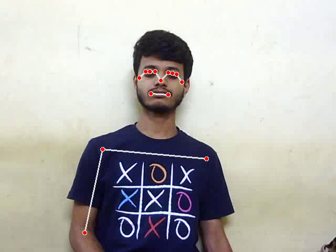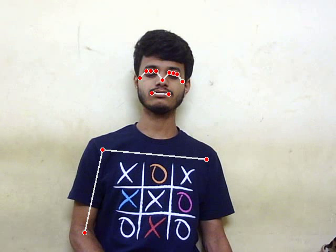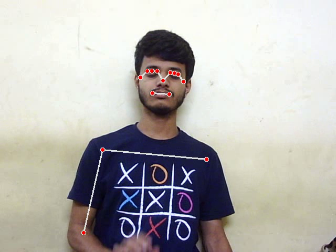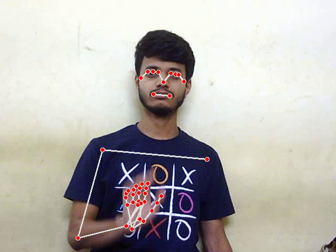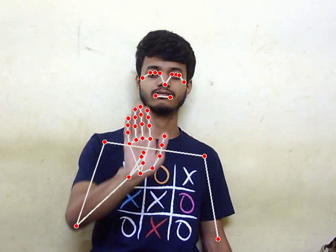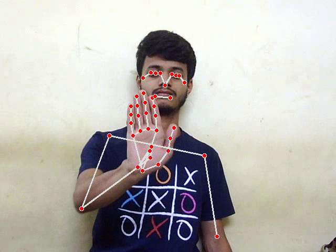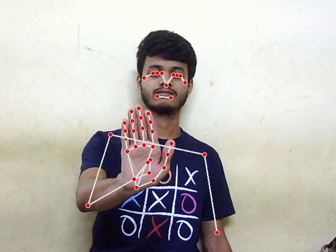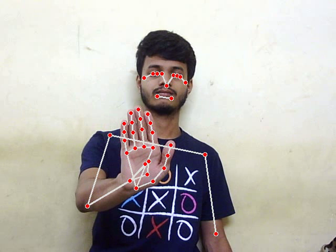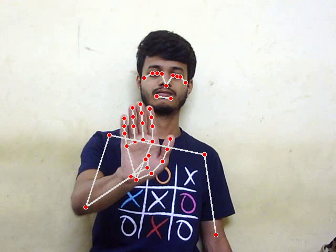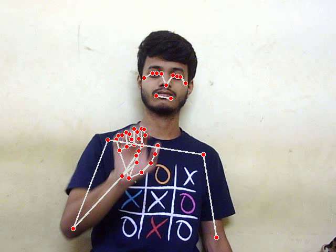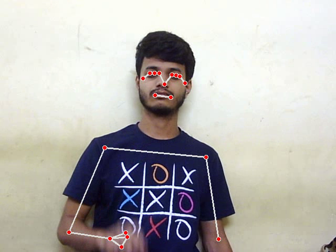your